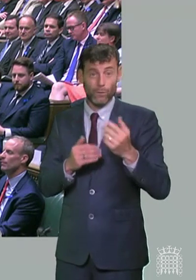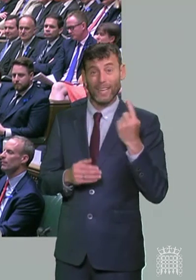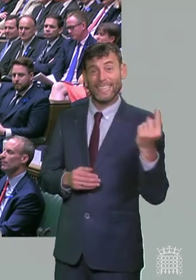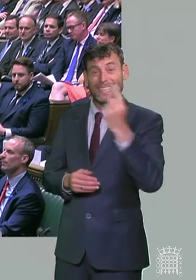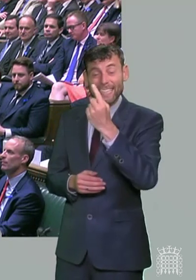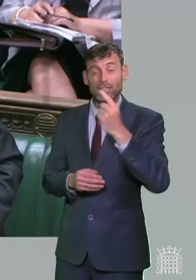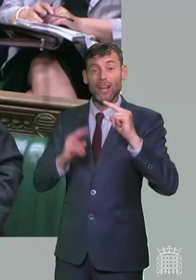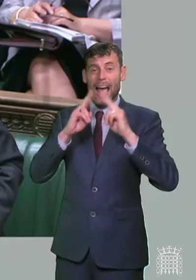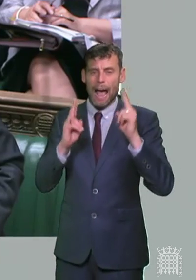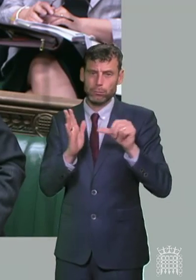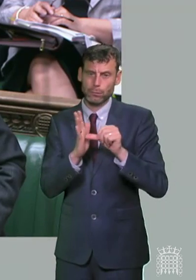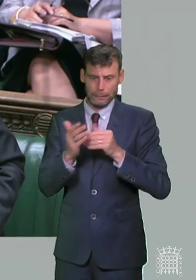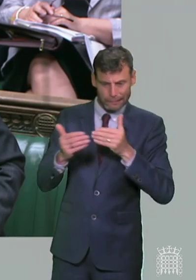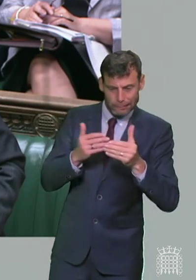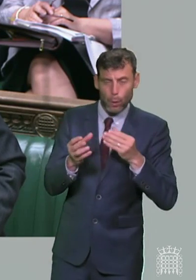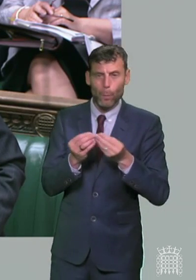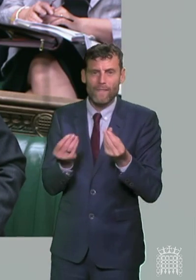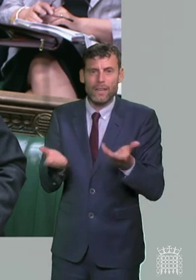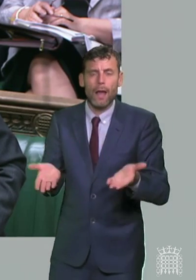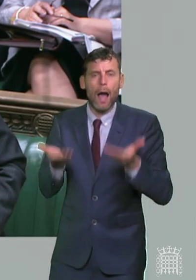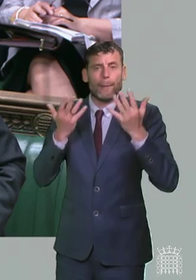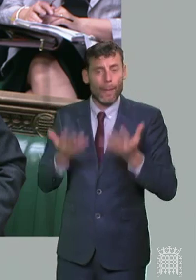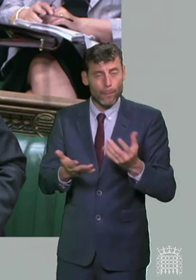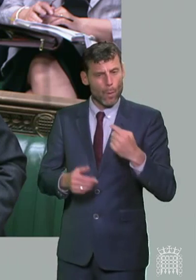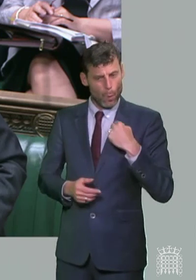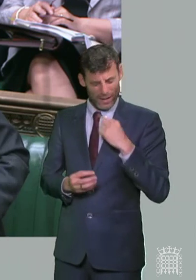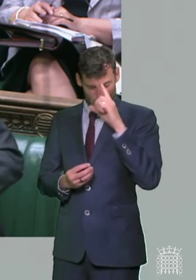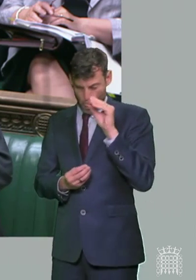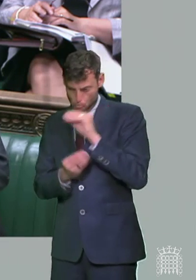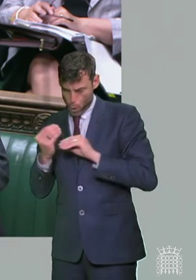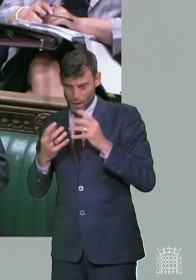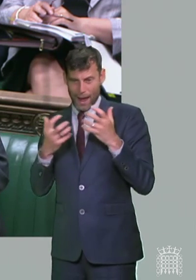That is what we can do because of the tough decisions that we have taken.